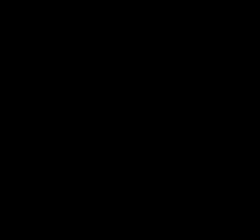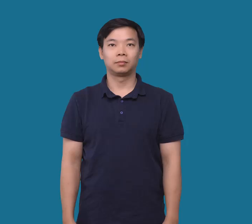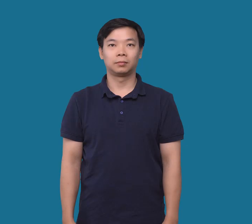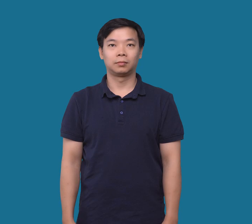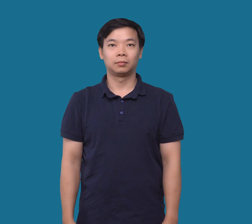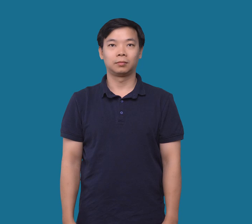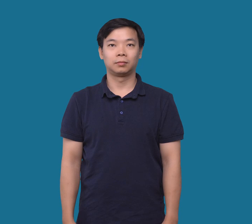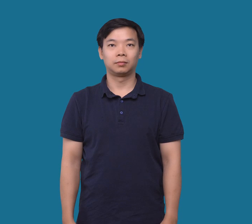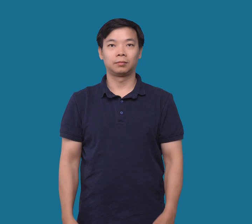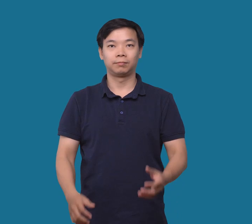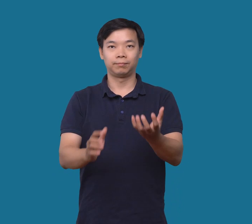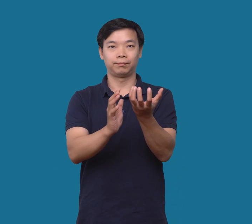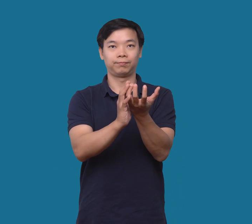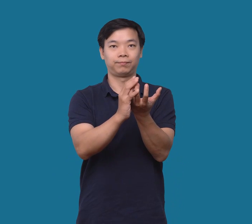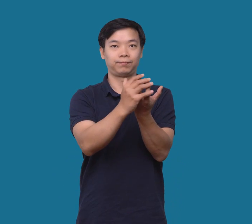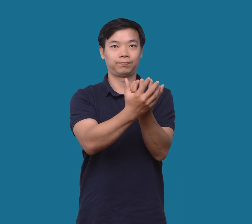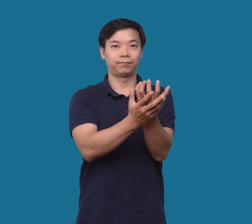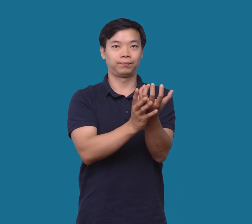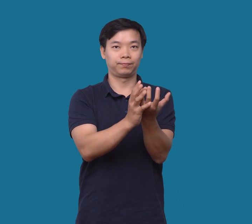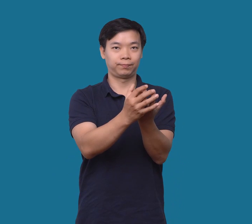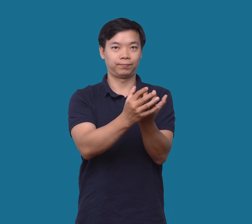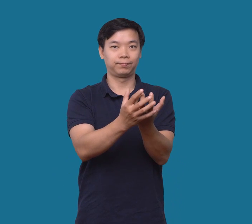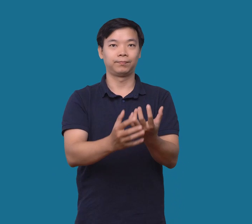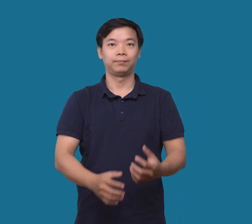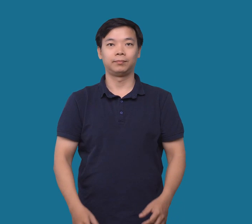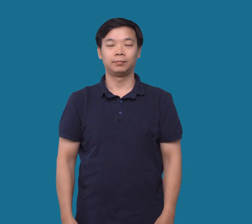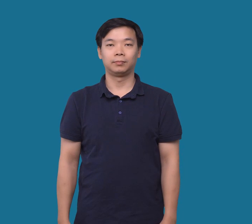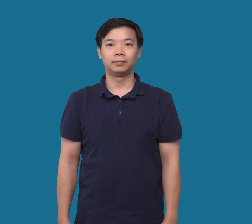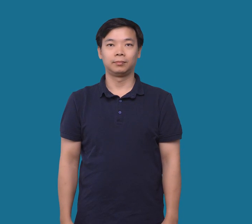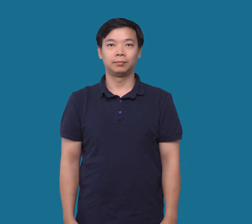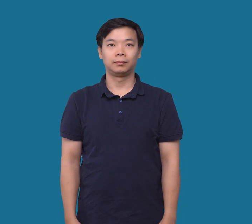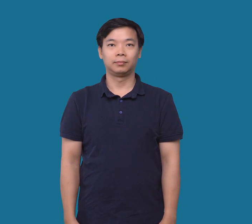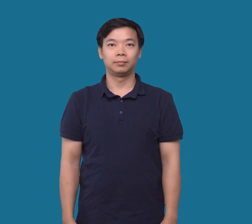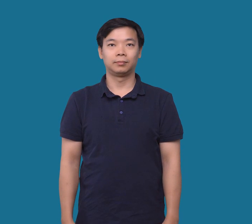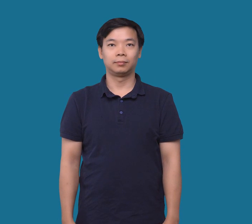vỏ